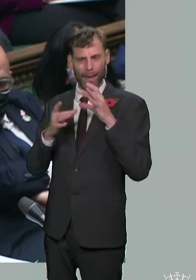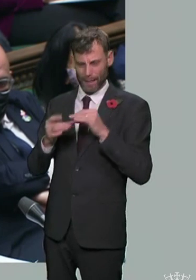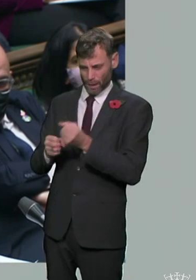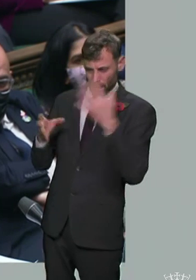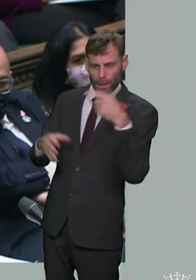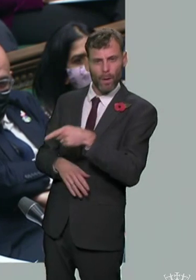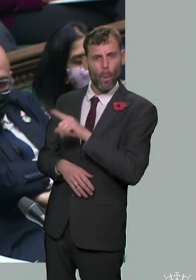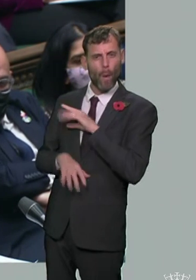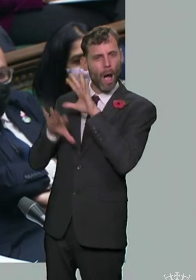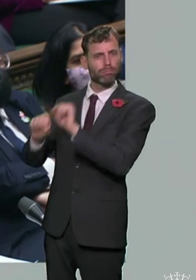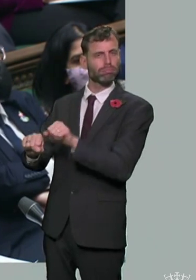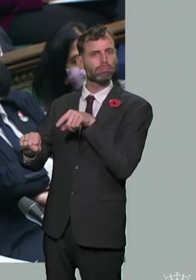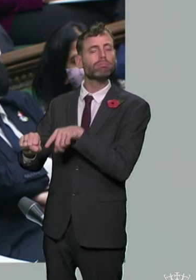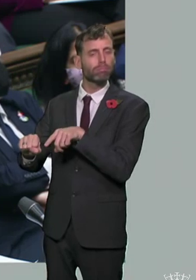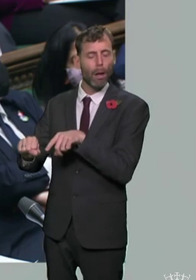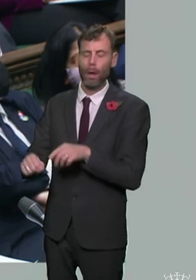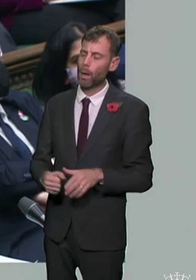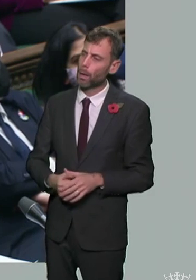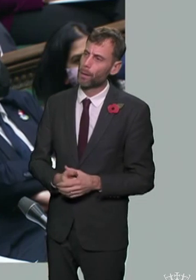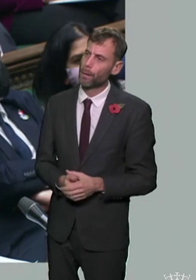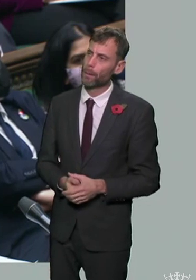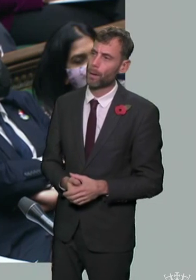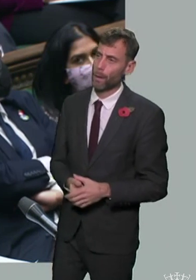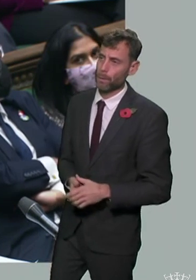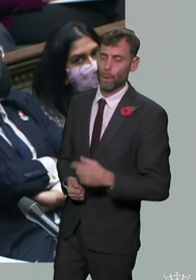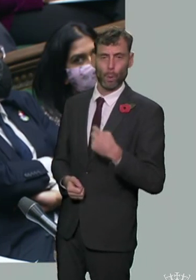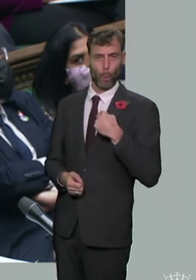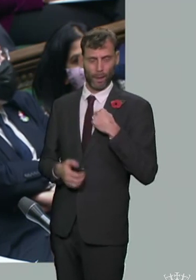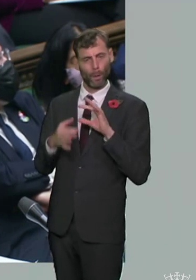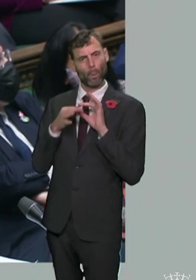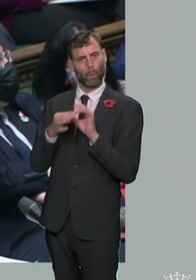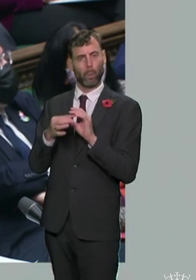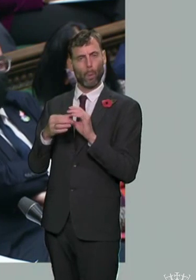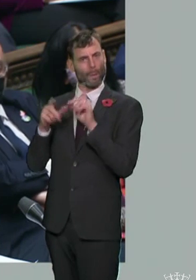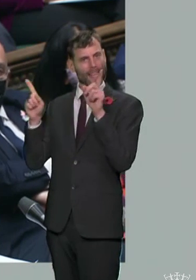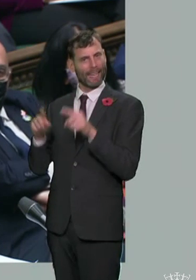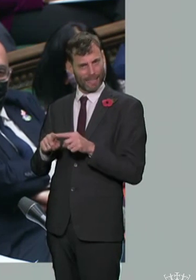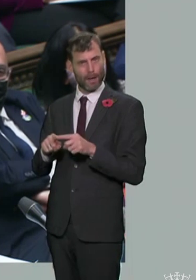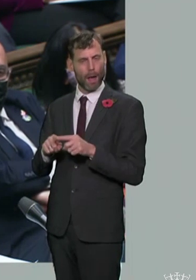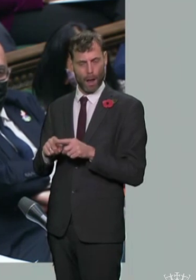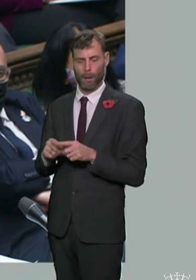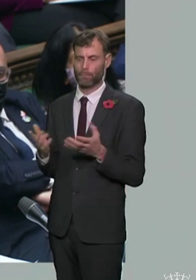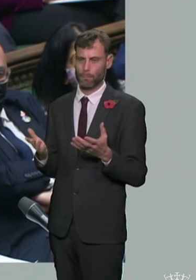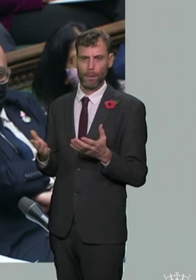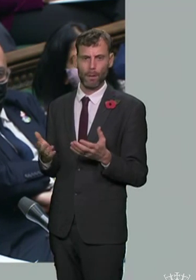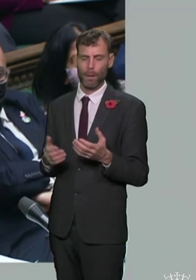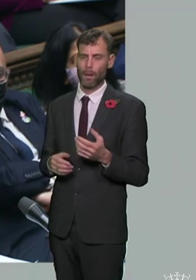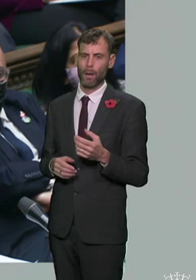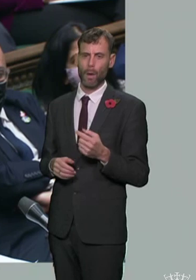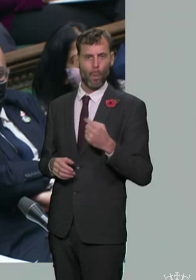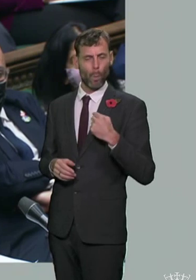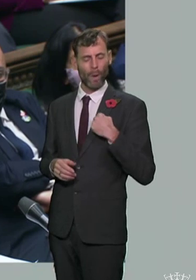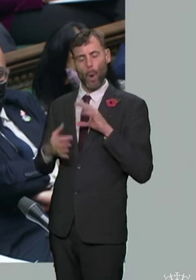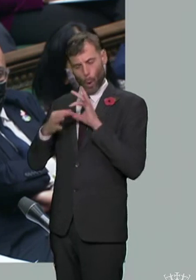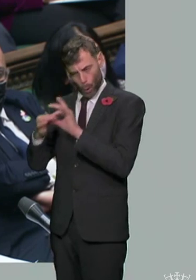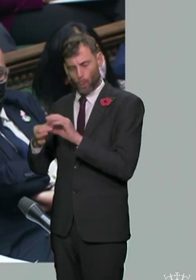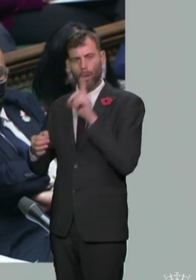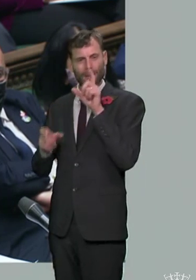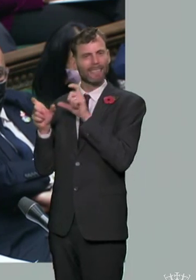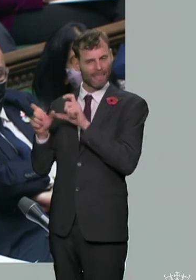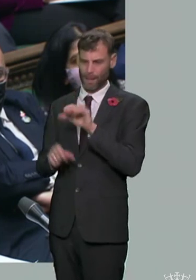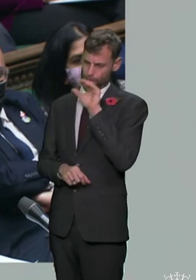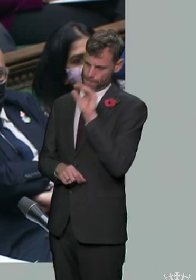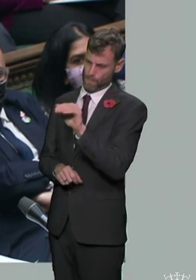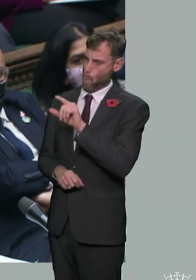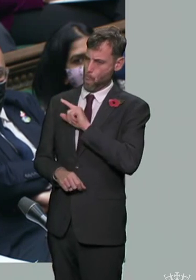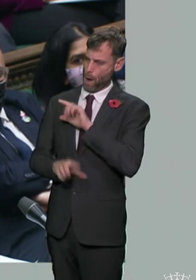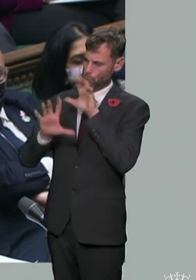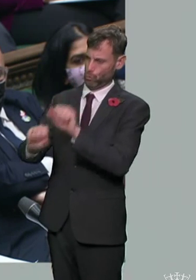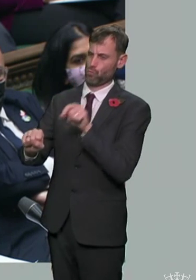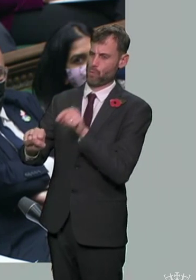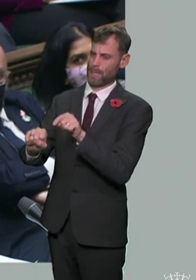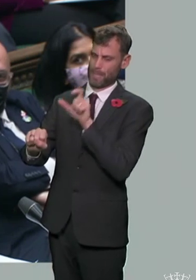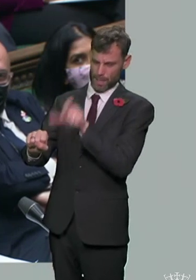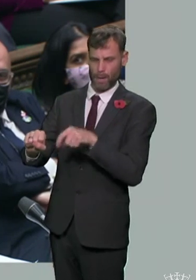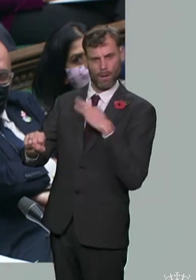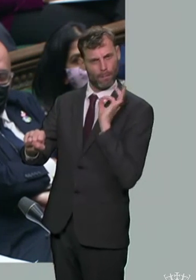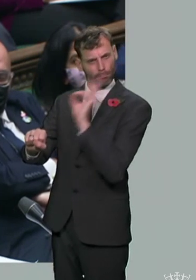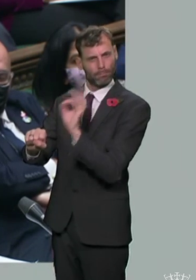I say to him that the closeness of our relationship with India in no way diminishes our willingness to raise that case with the Government of India.